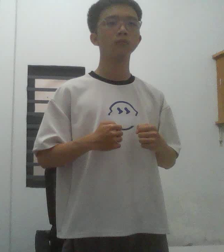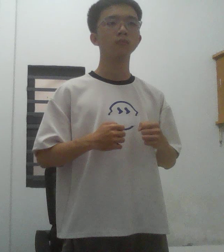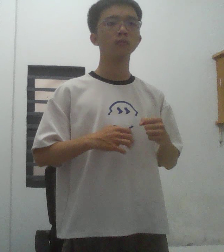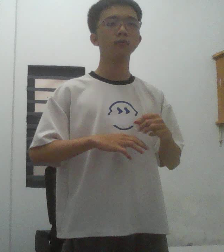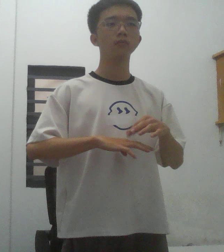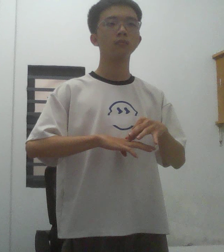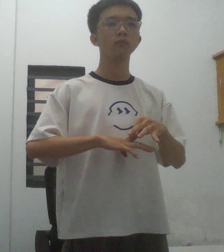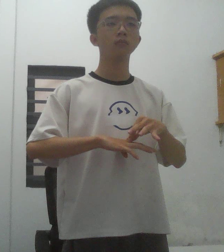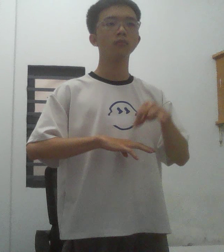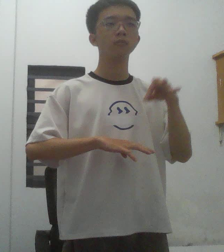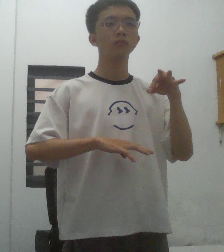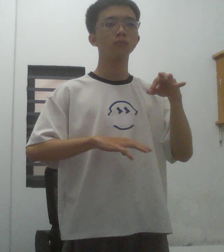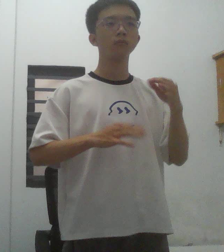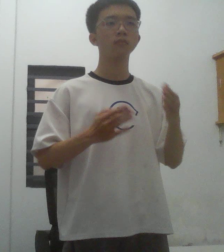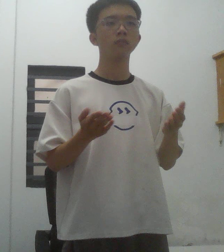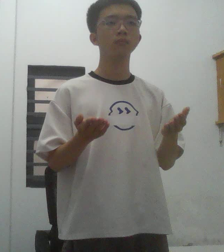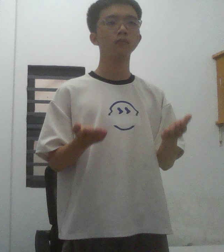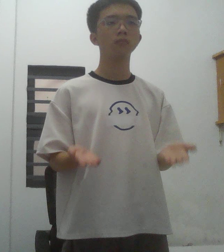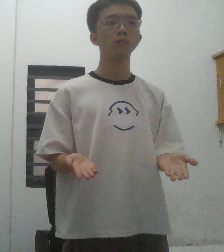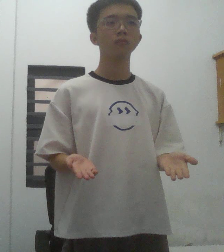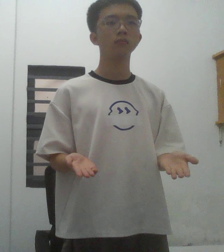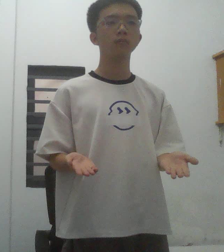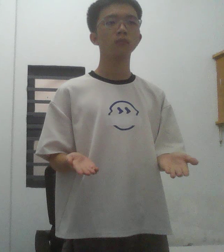tuan nay